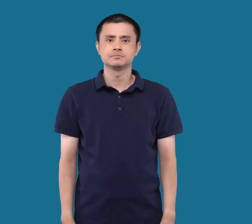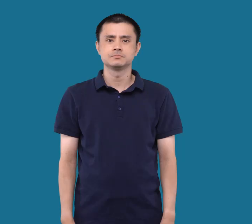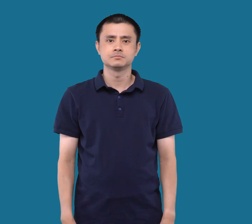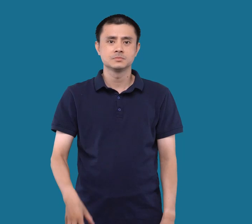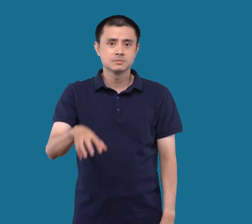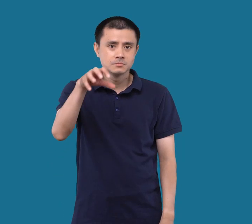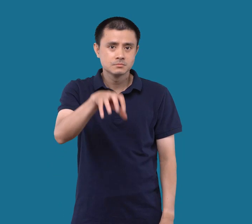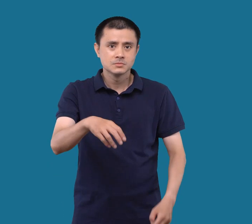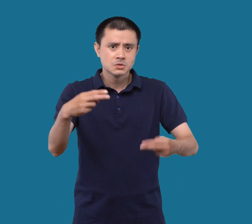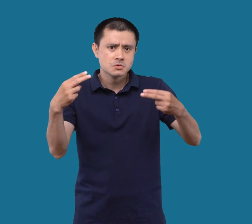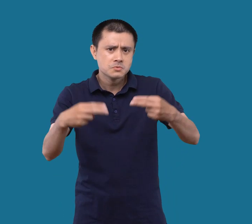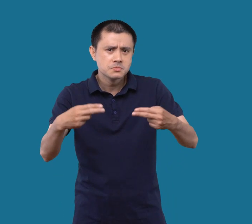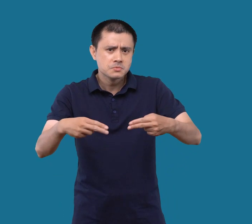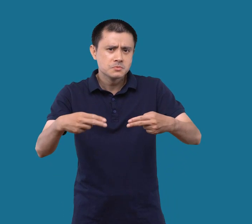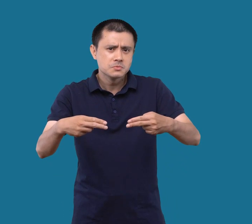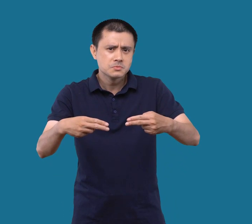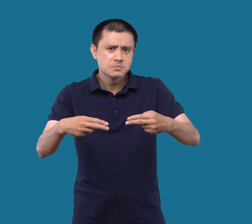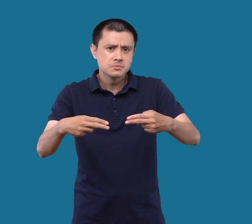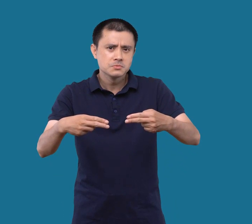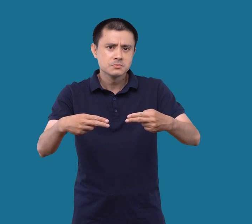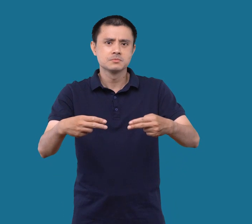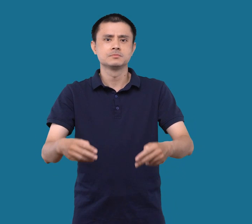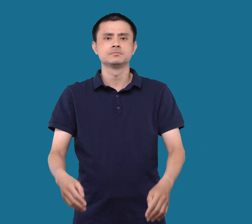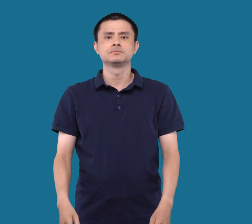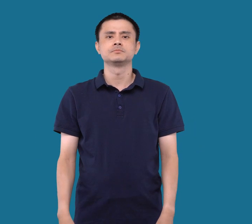chiến khu